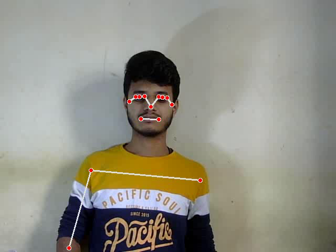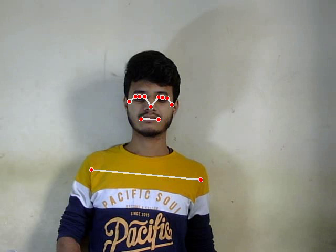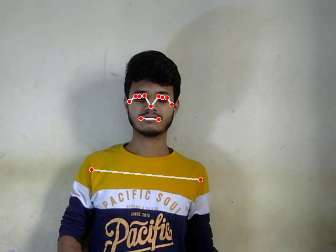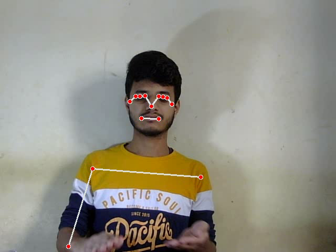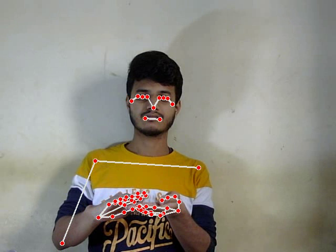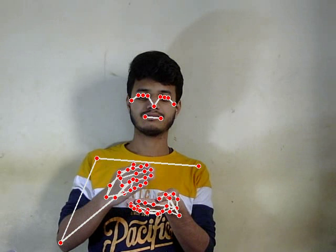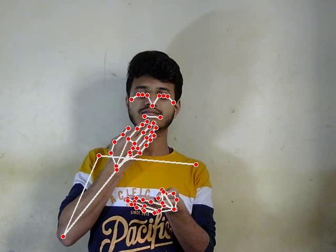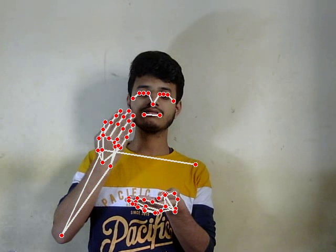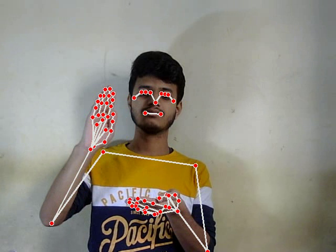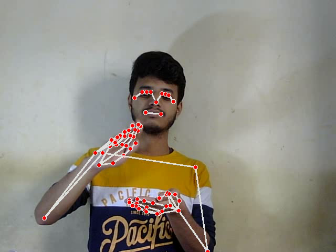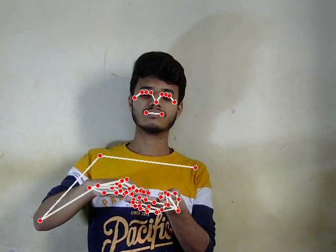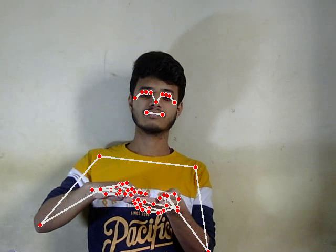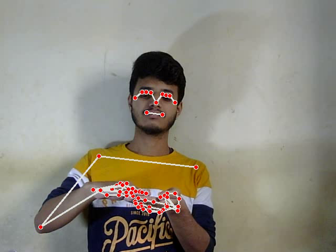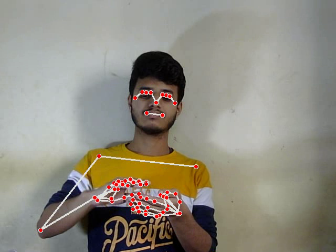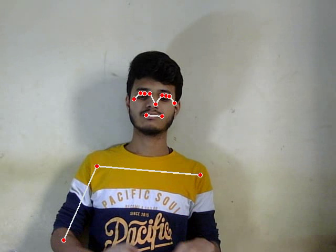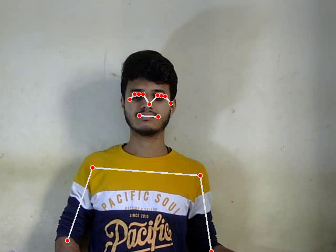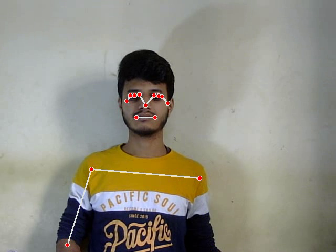bad